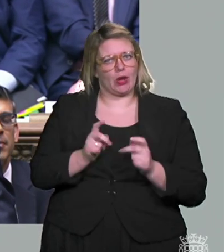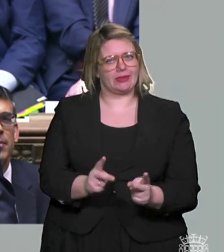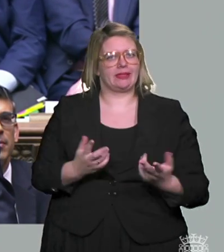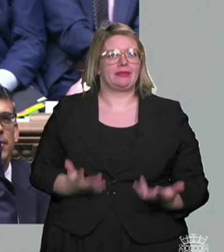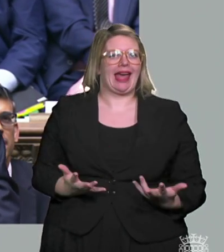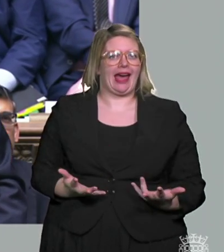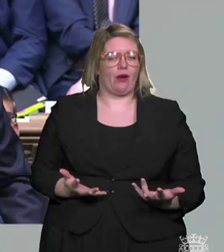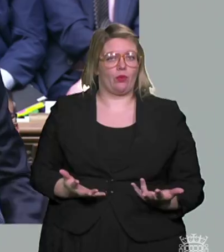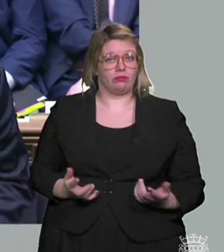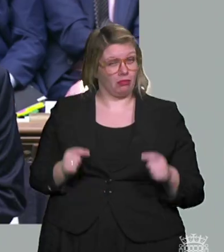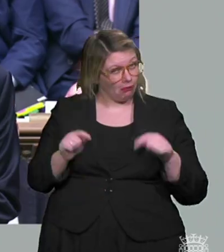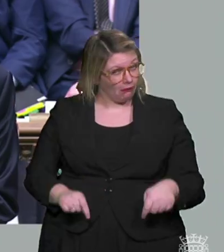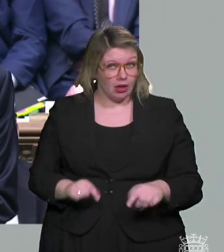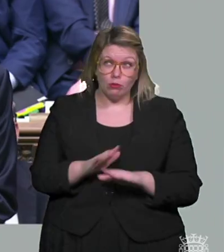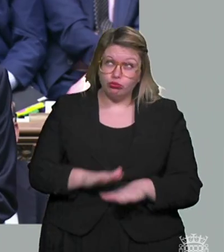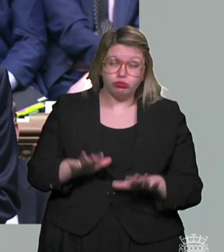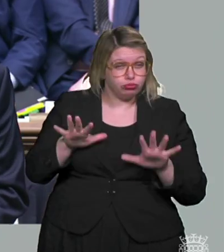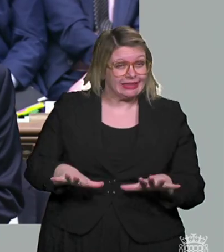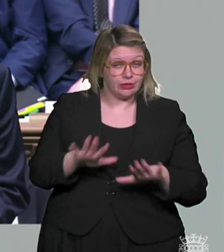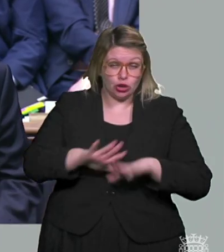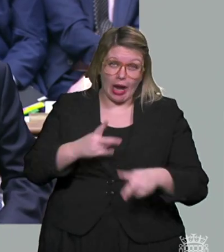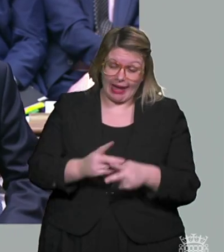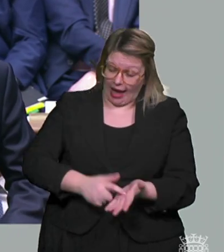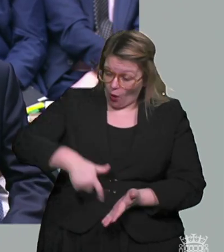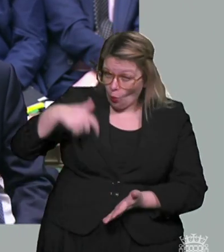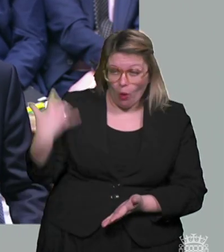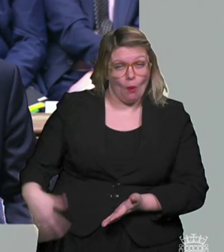We have the one of the most expensive systems in the world.